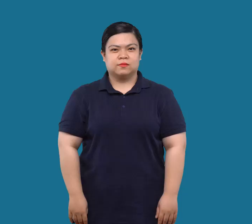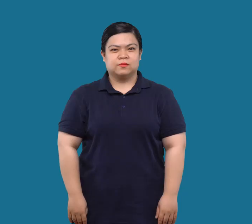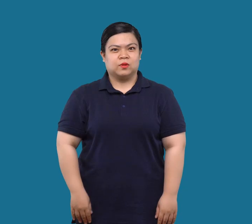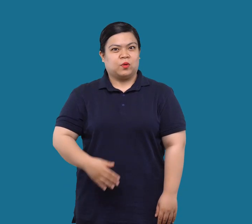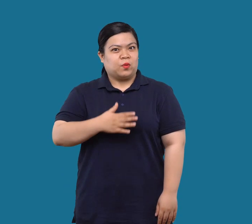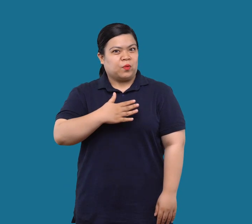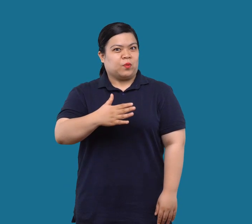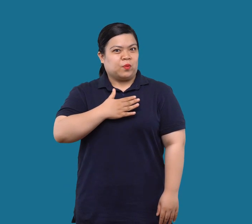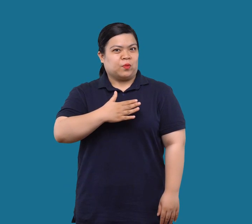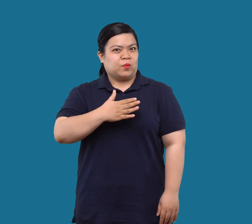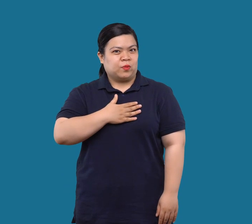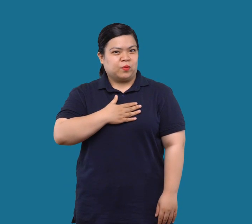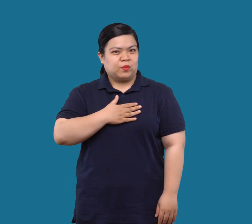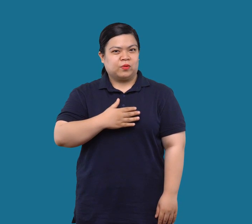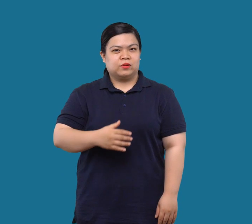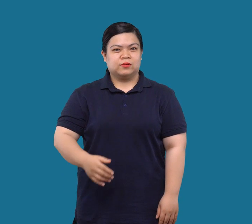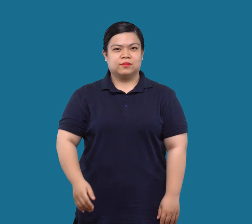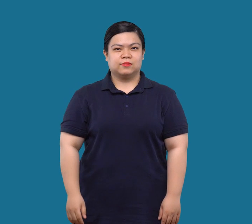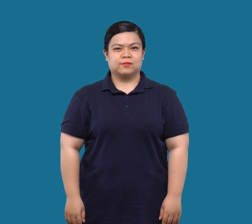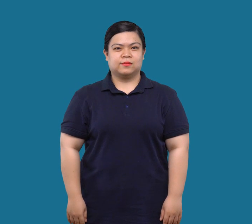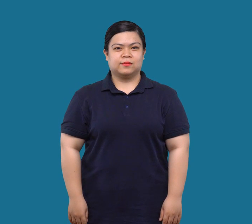hồi hộp